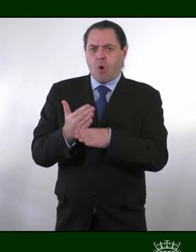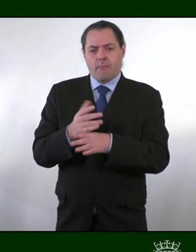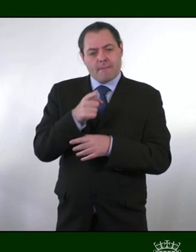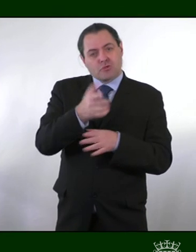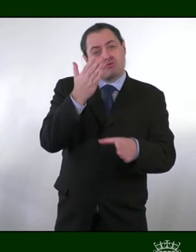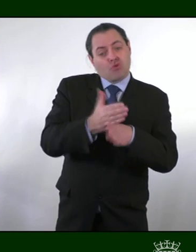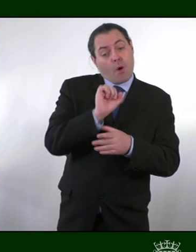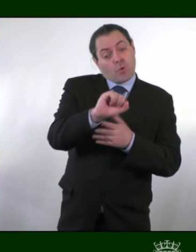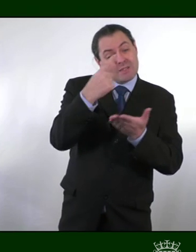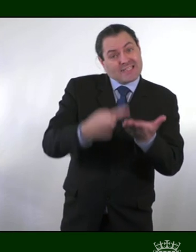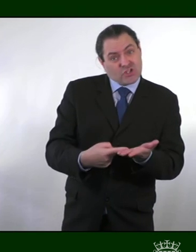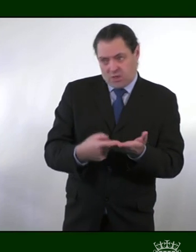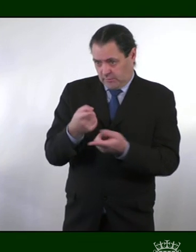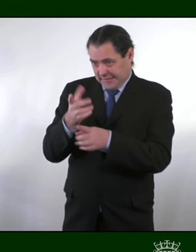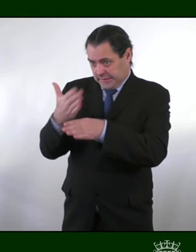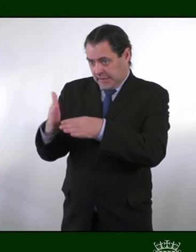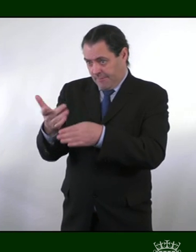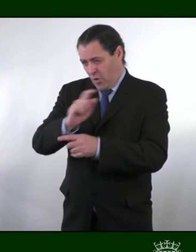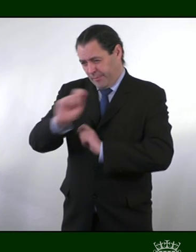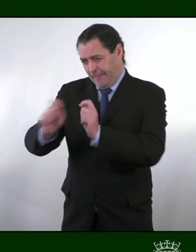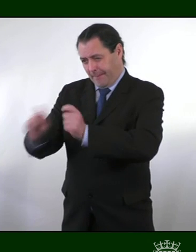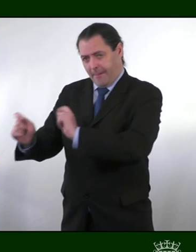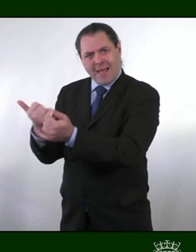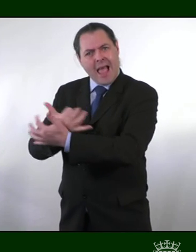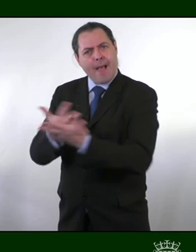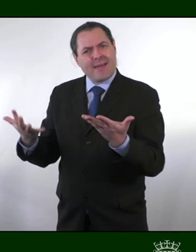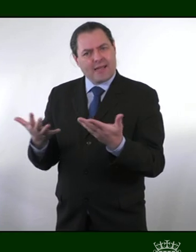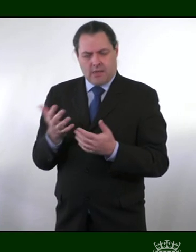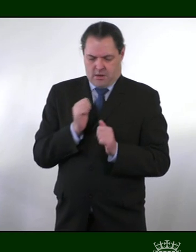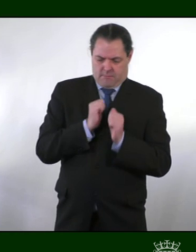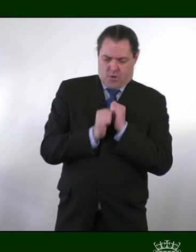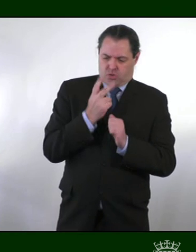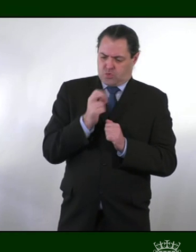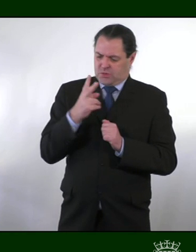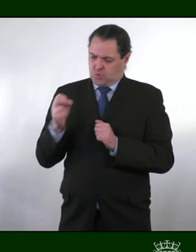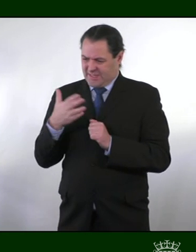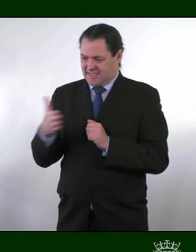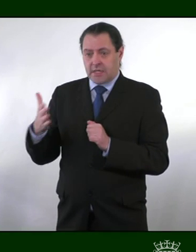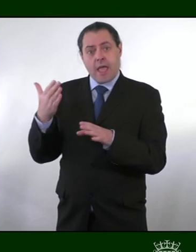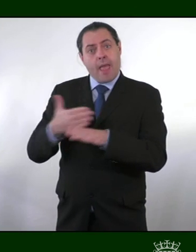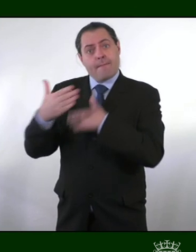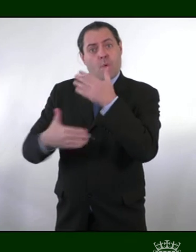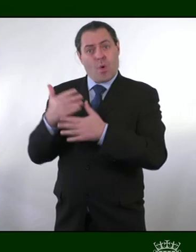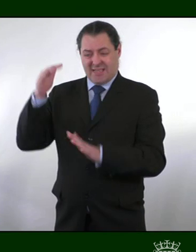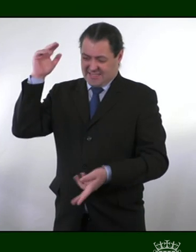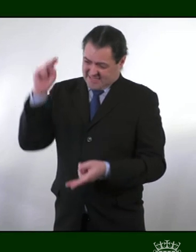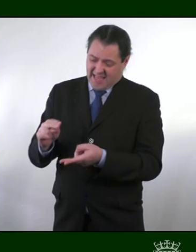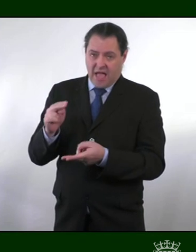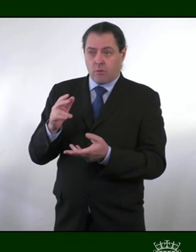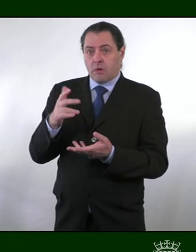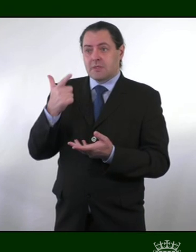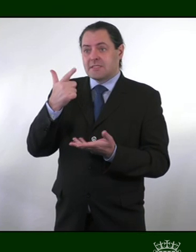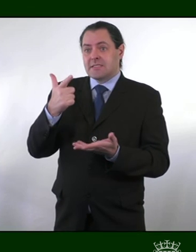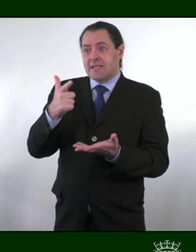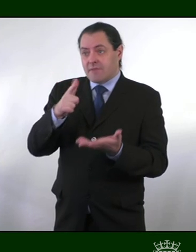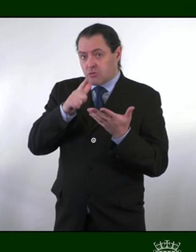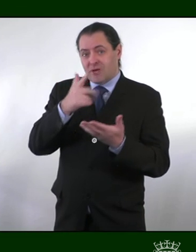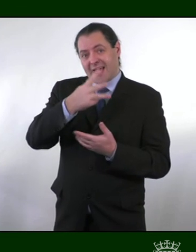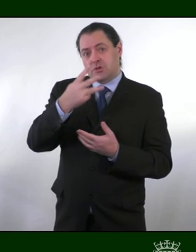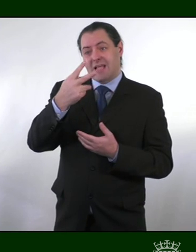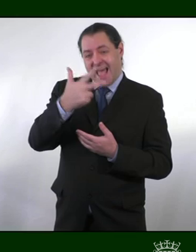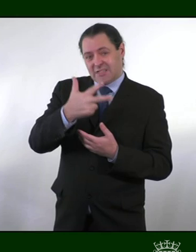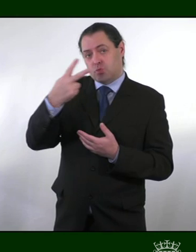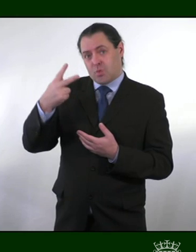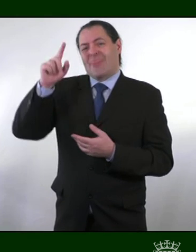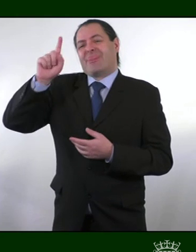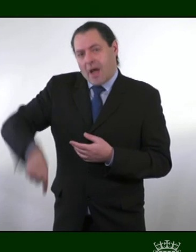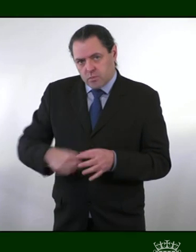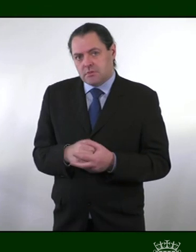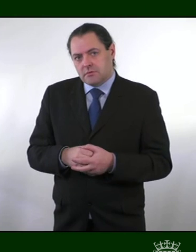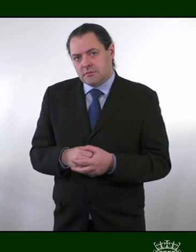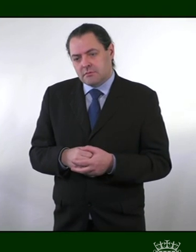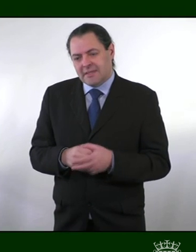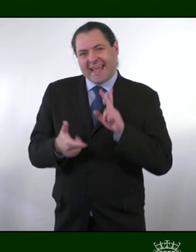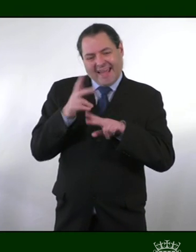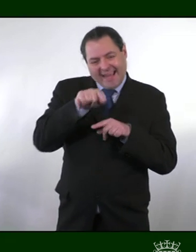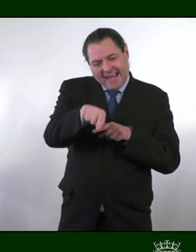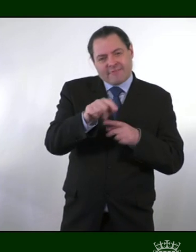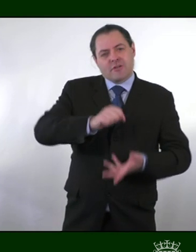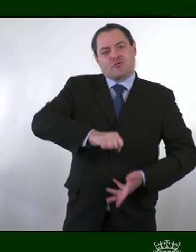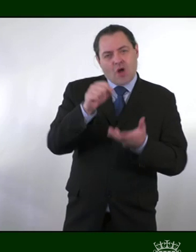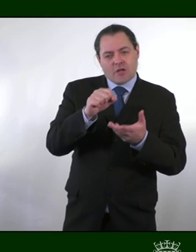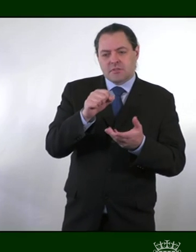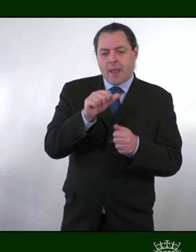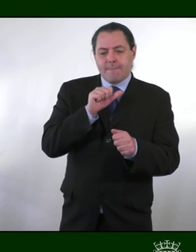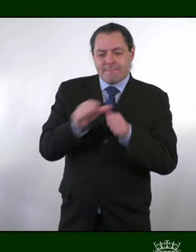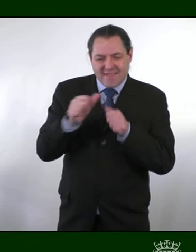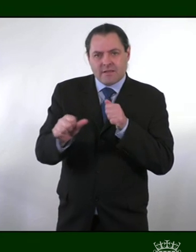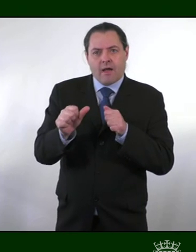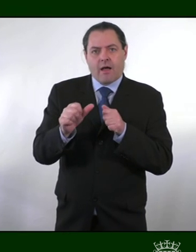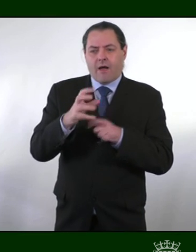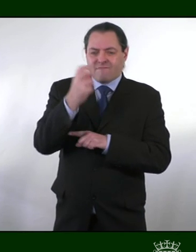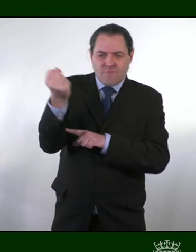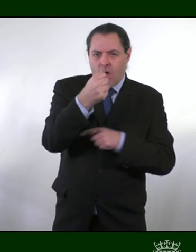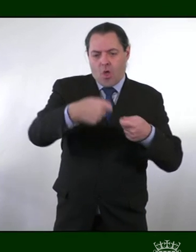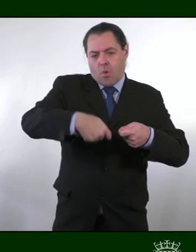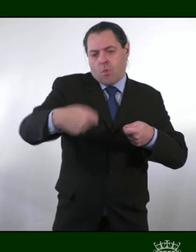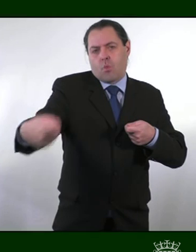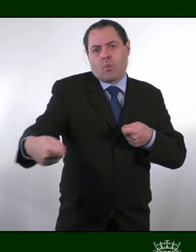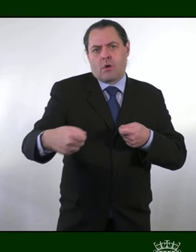Last month, the Office for National Statistics reported that since March 2020 the number of payroll employees has fallen by 782,000, and how many job losses could have been avoided if the Chancellor had not wound back furlough and threatened to cut it short?